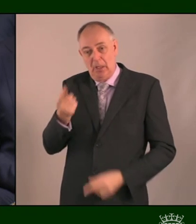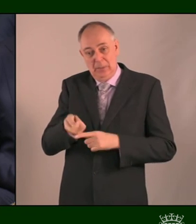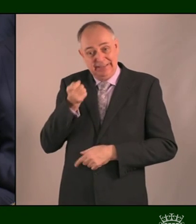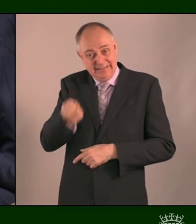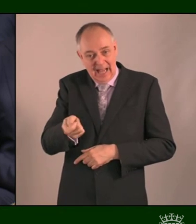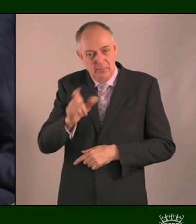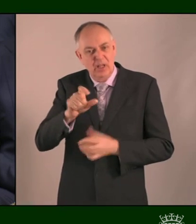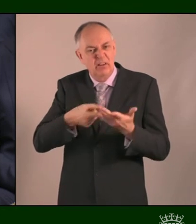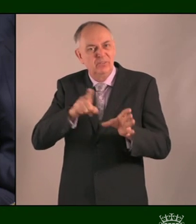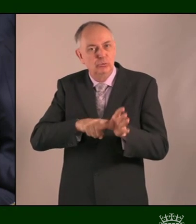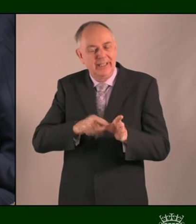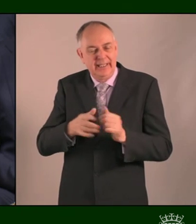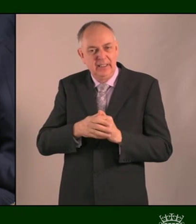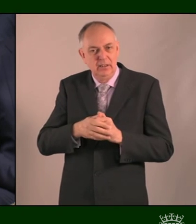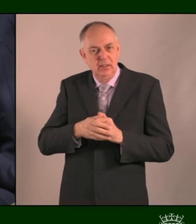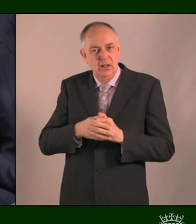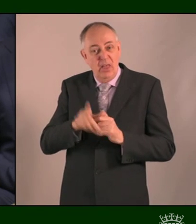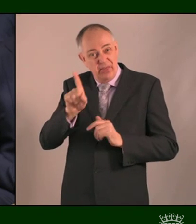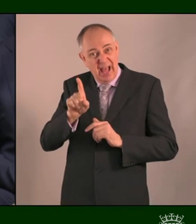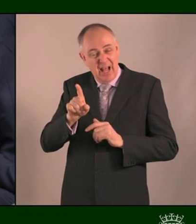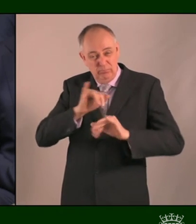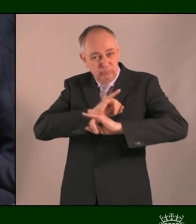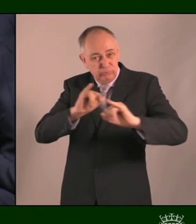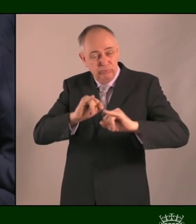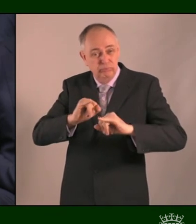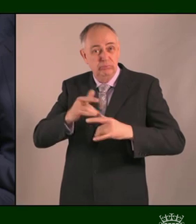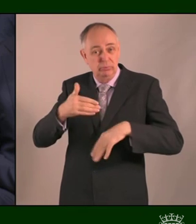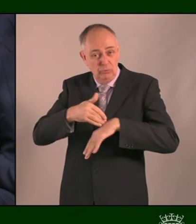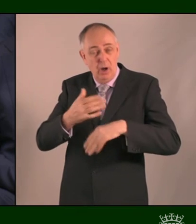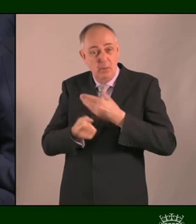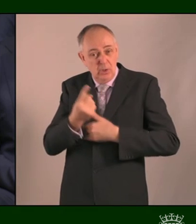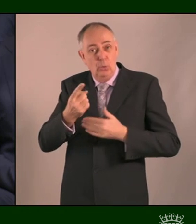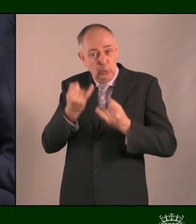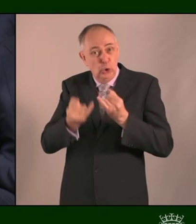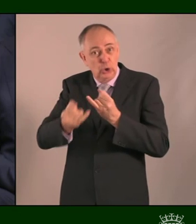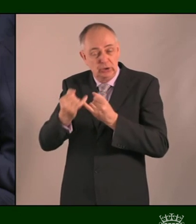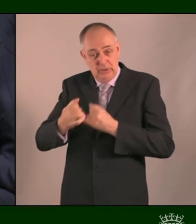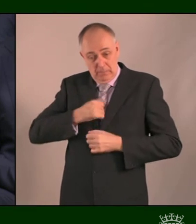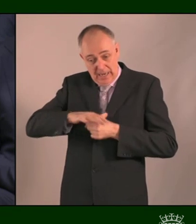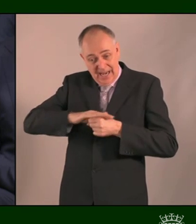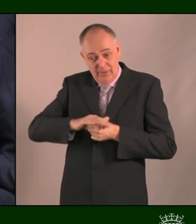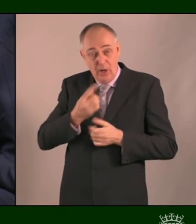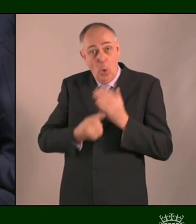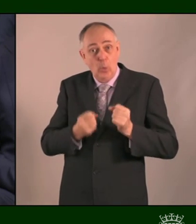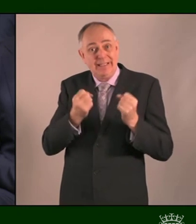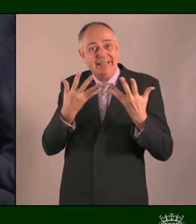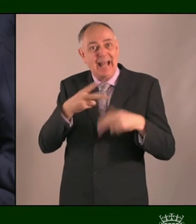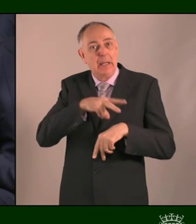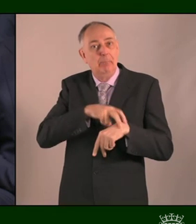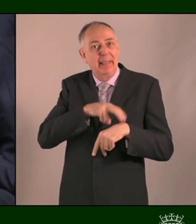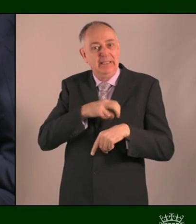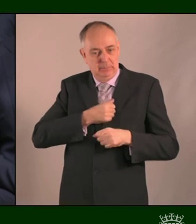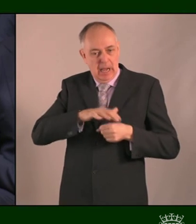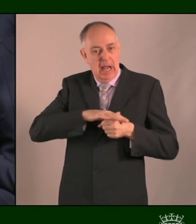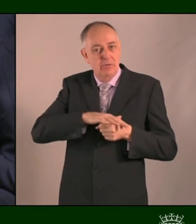Violent crime in the city is rising, yet I have only 10 police officers in my constituency, some of whom I share with my Coventry colleagues.